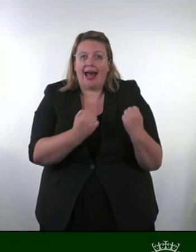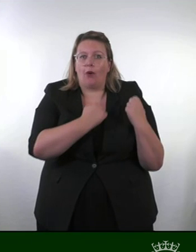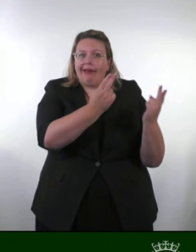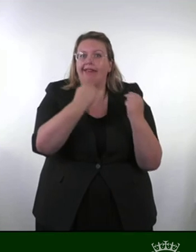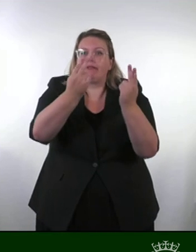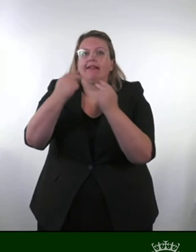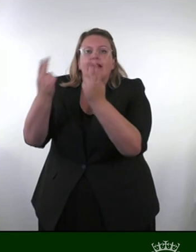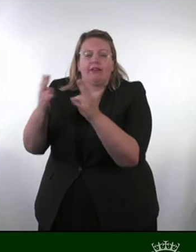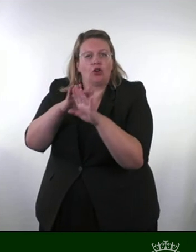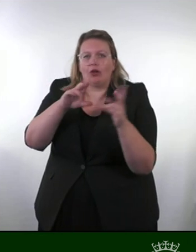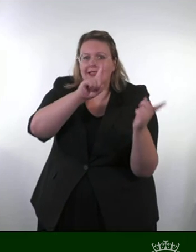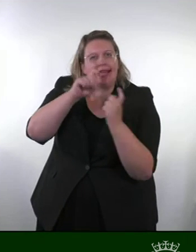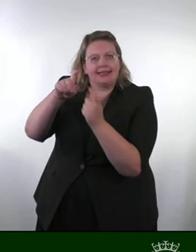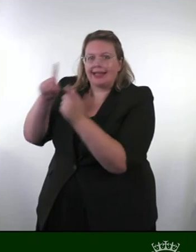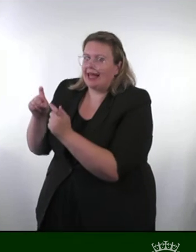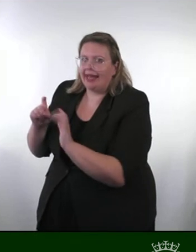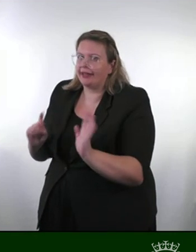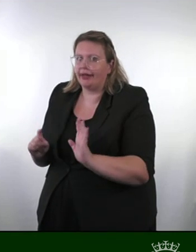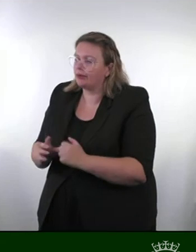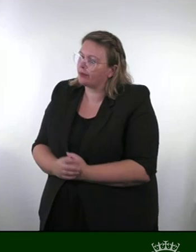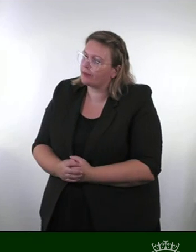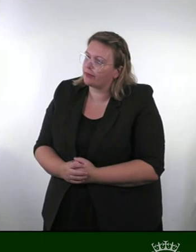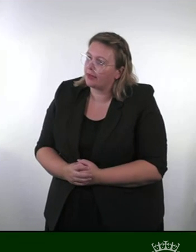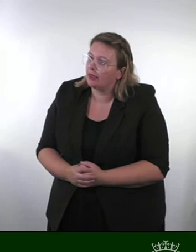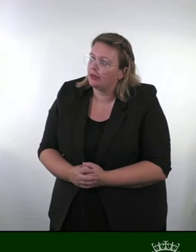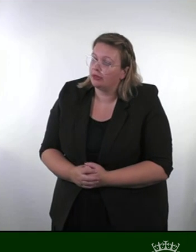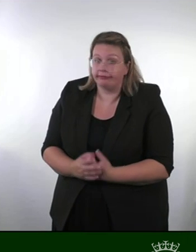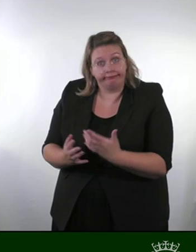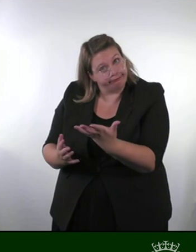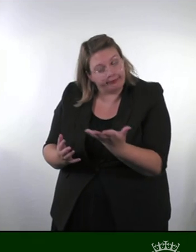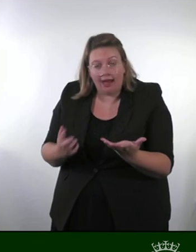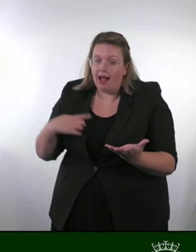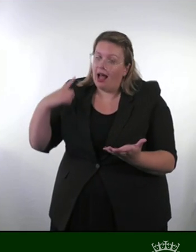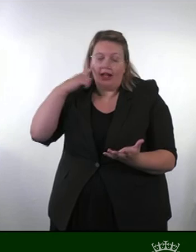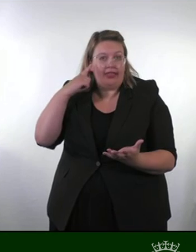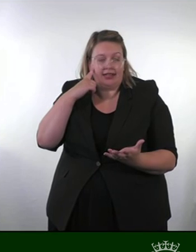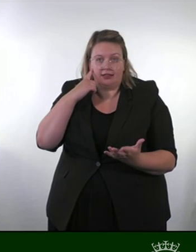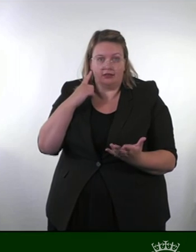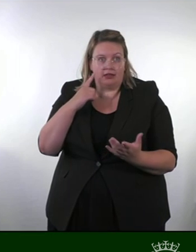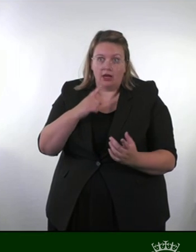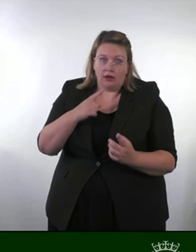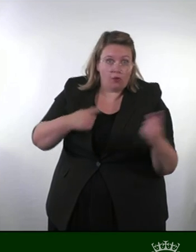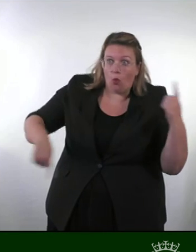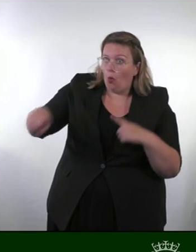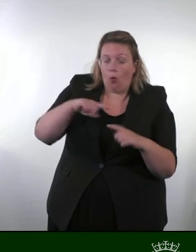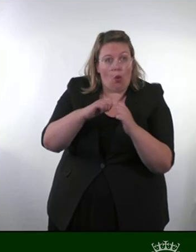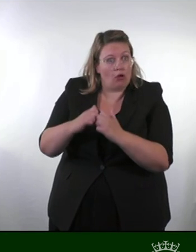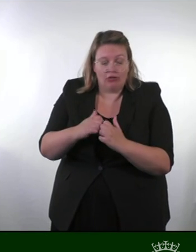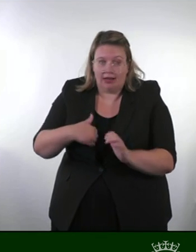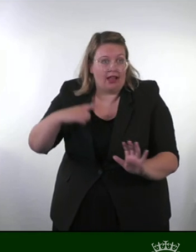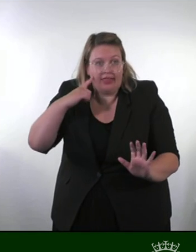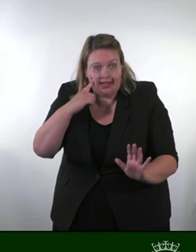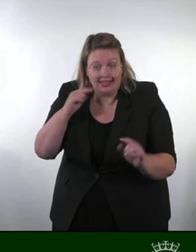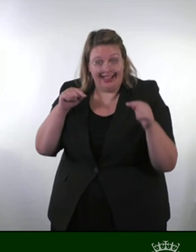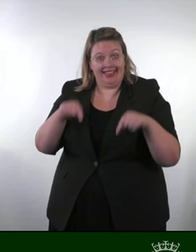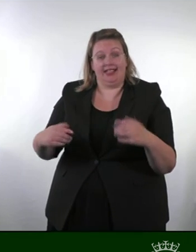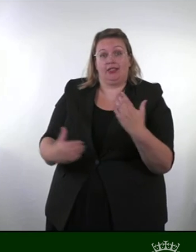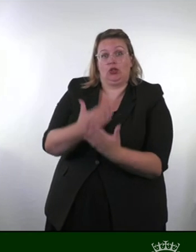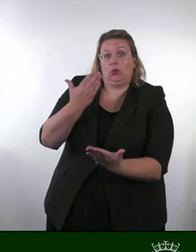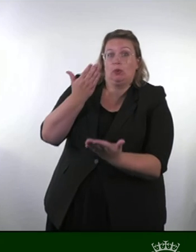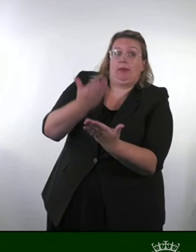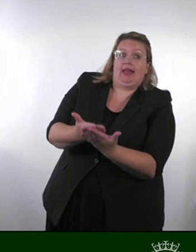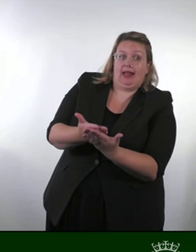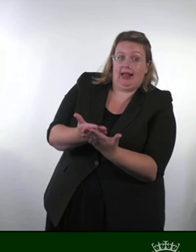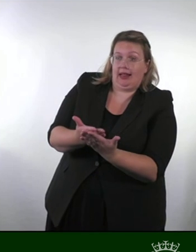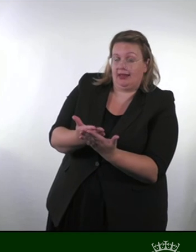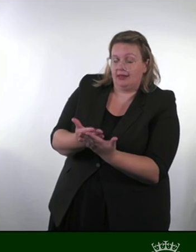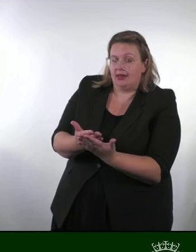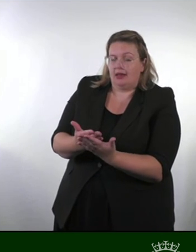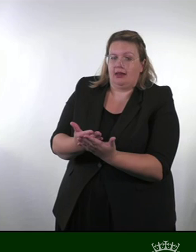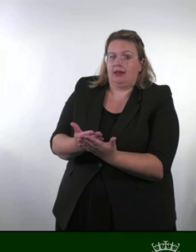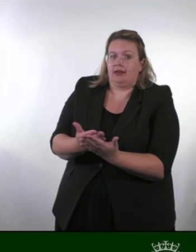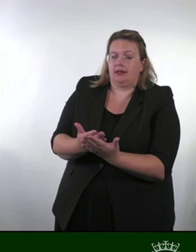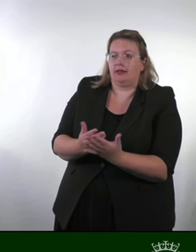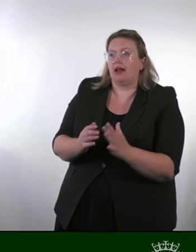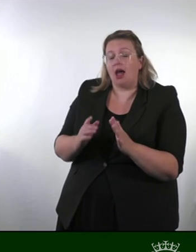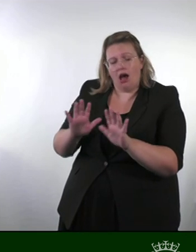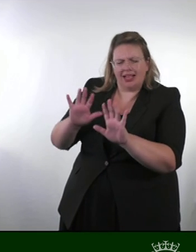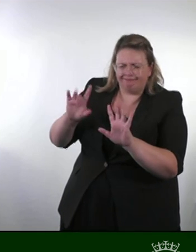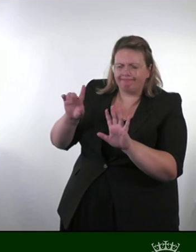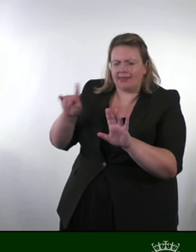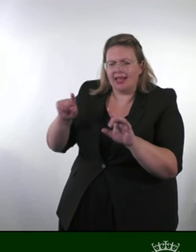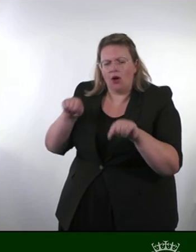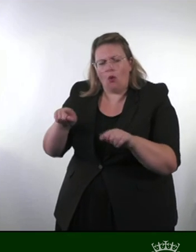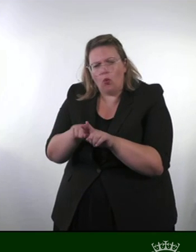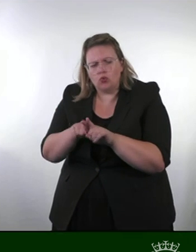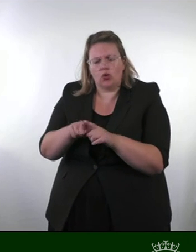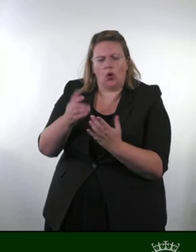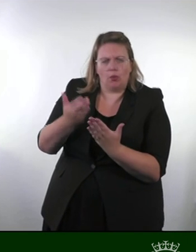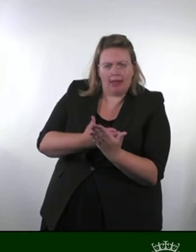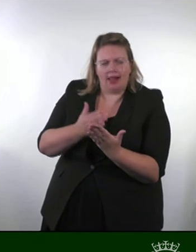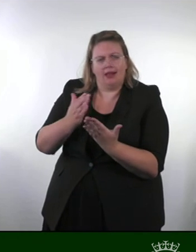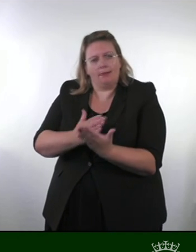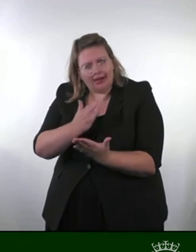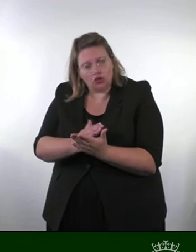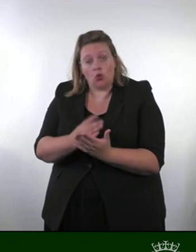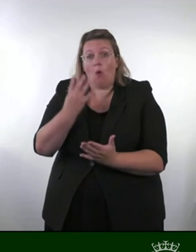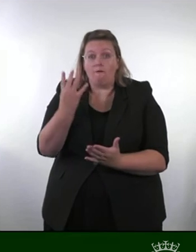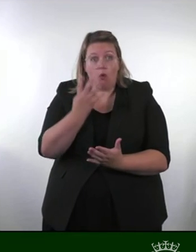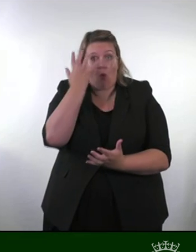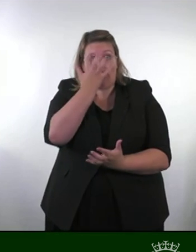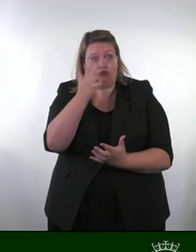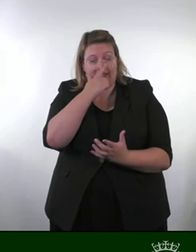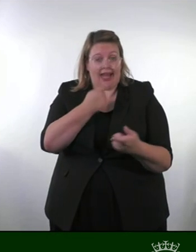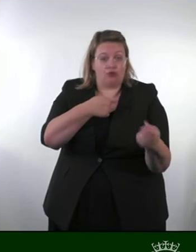What it also does is—I believe this is common ground across the Dispatch Box— It also ensures the integrity of the UK internal market.